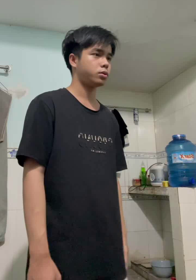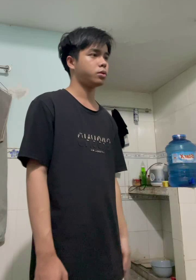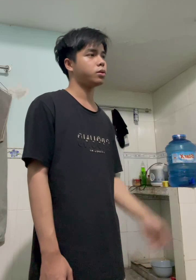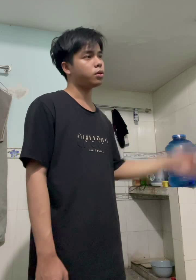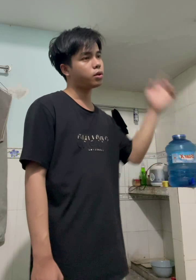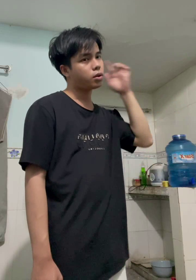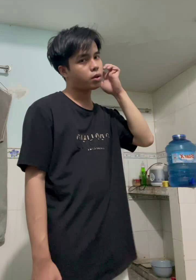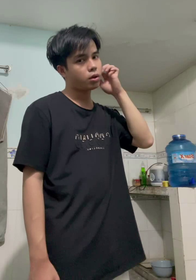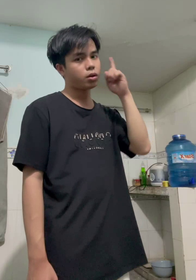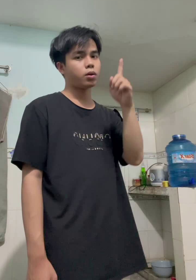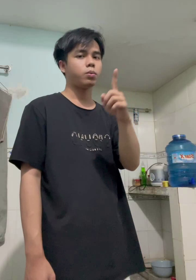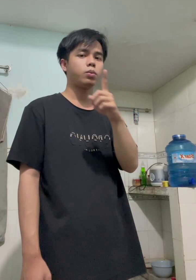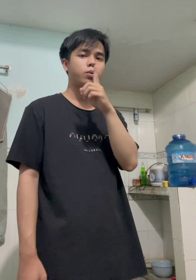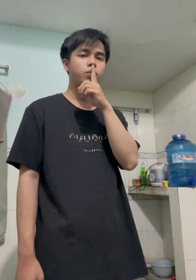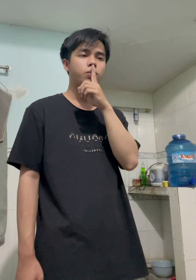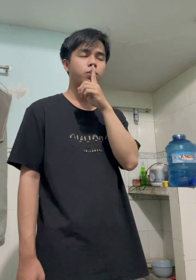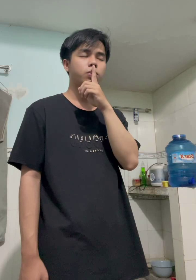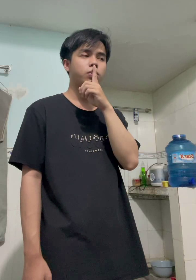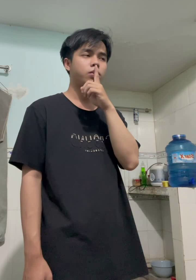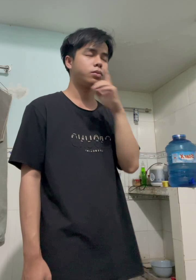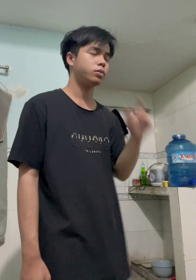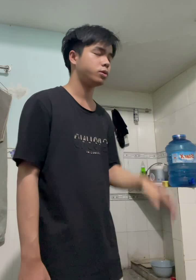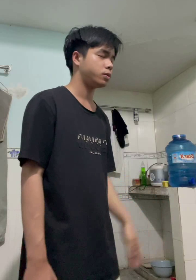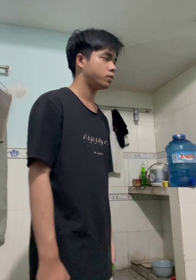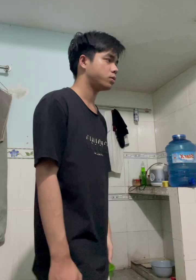diec